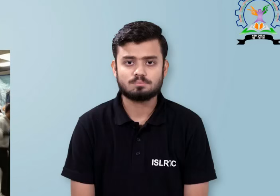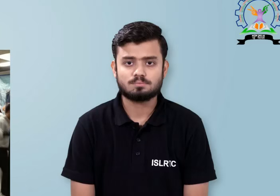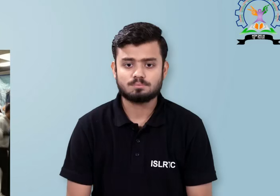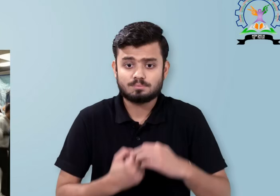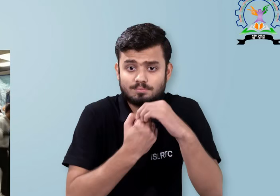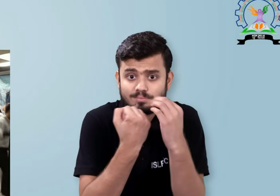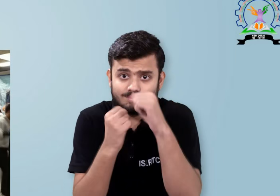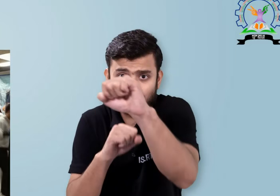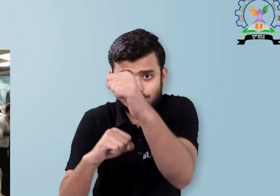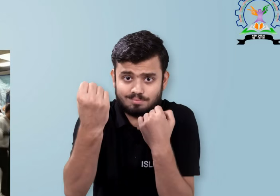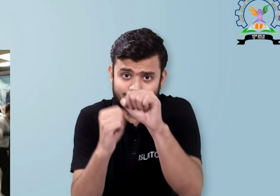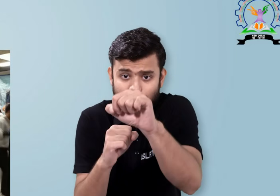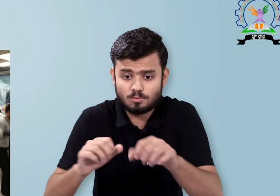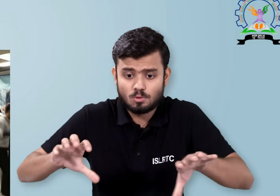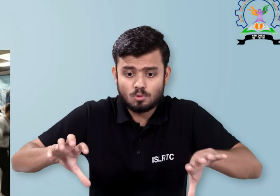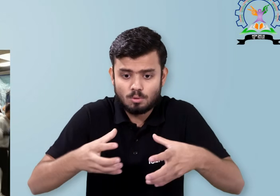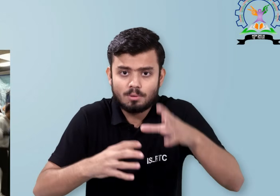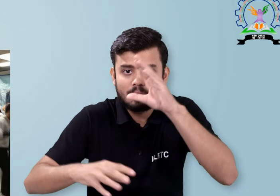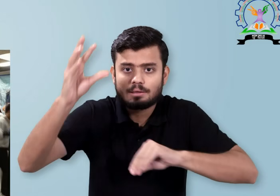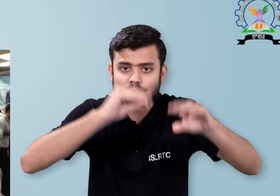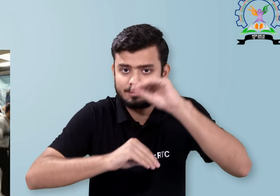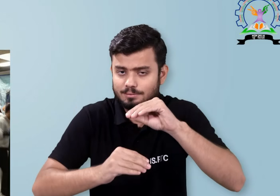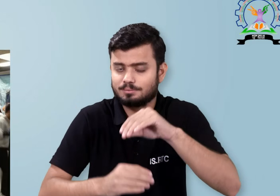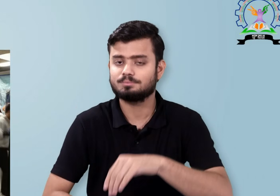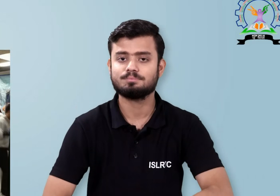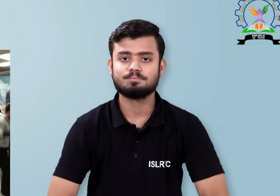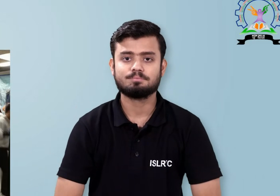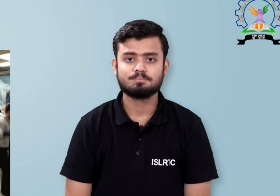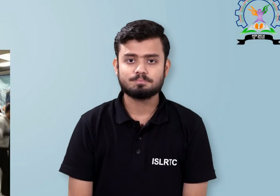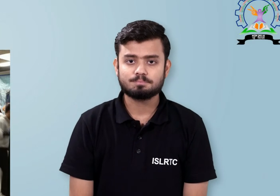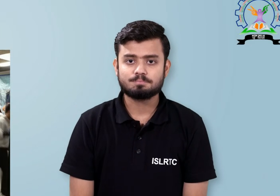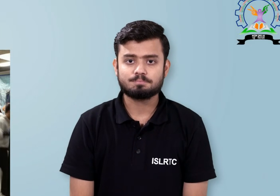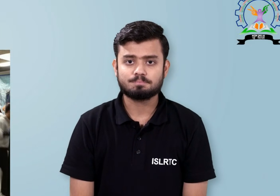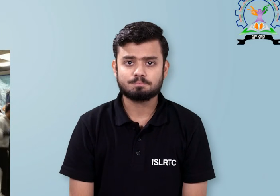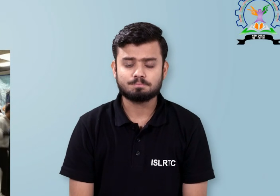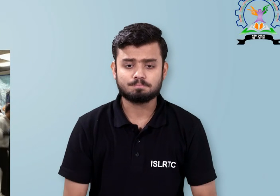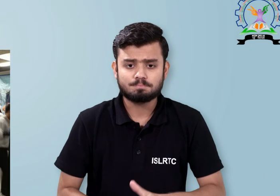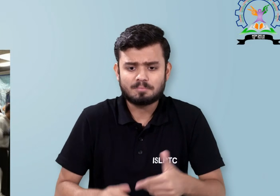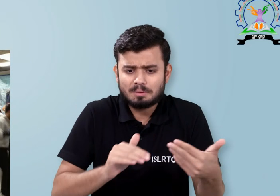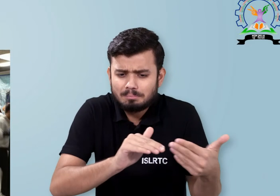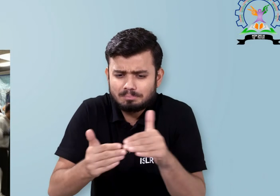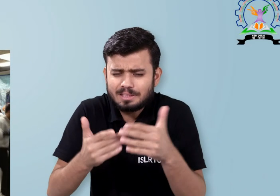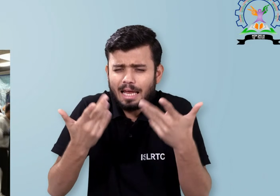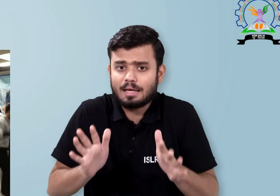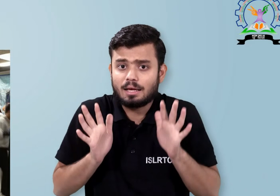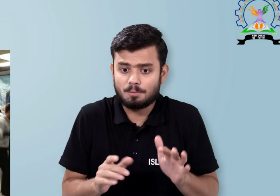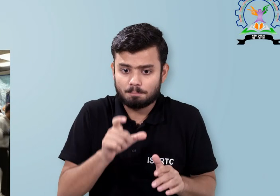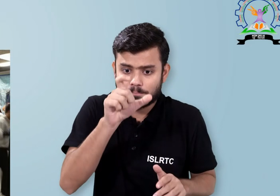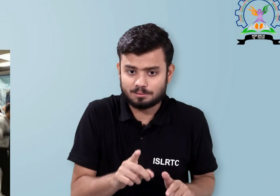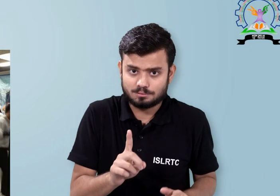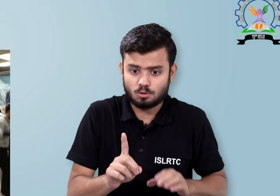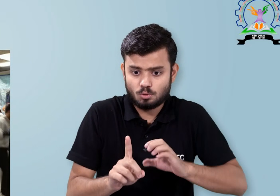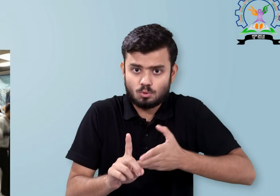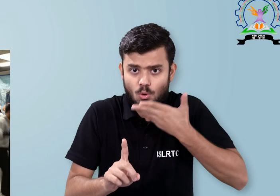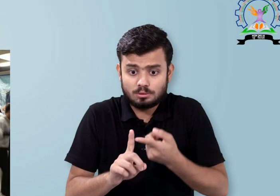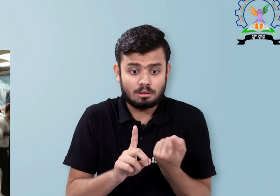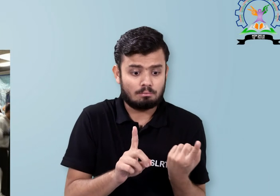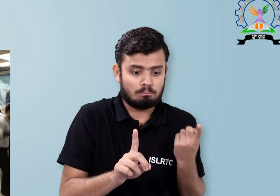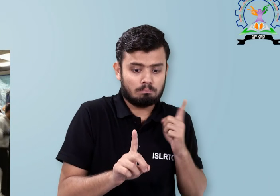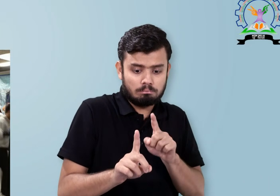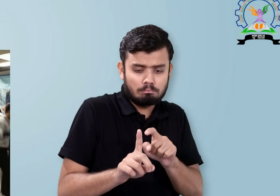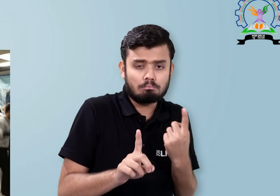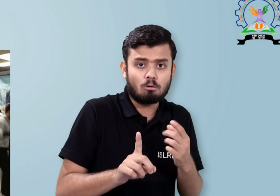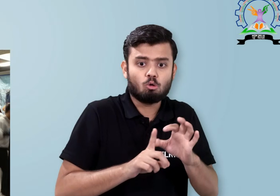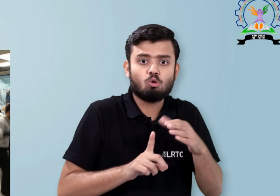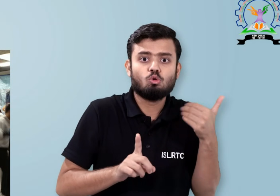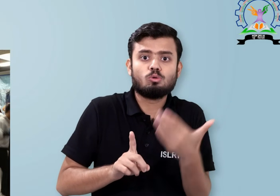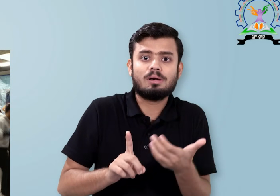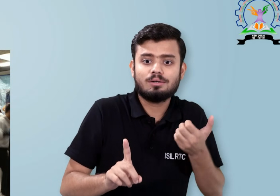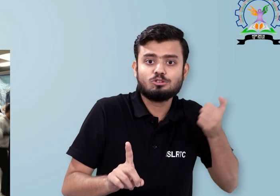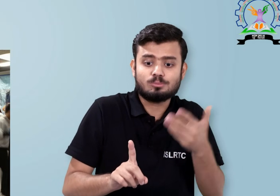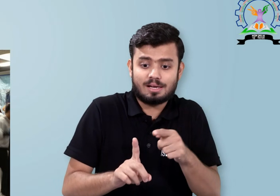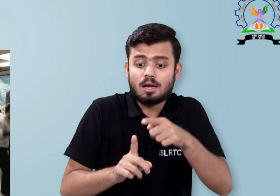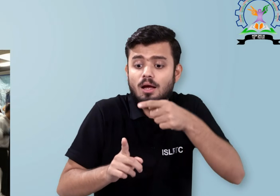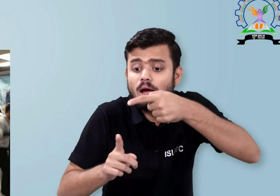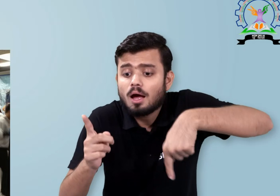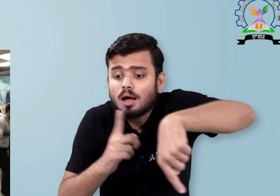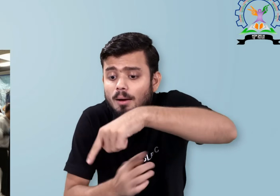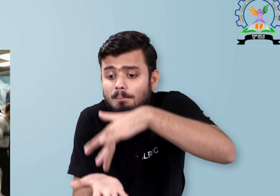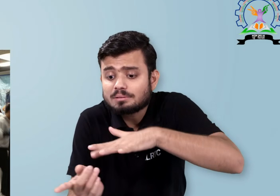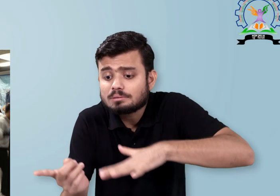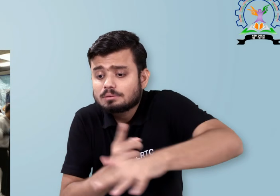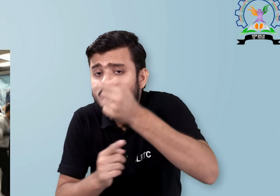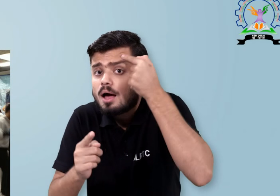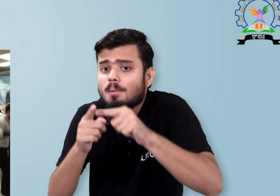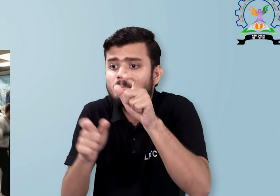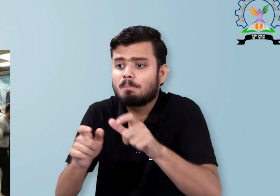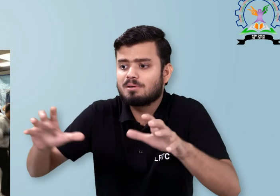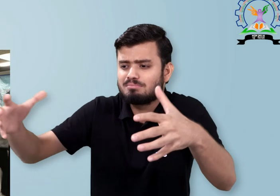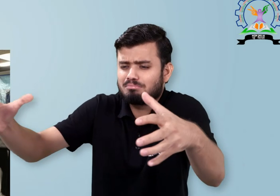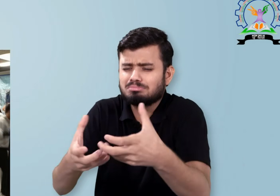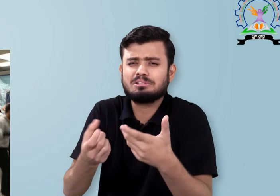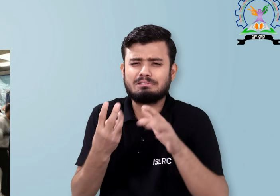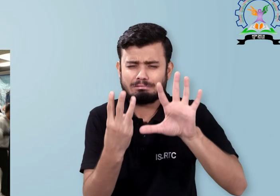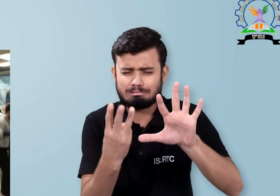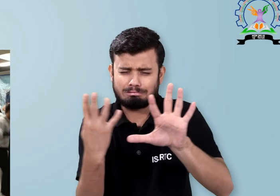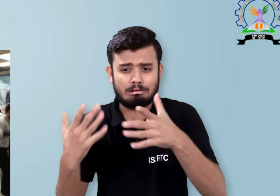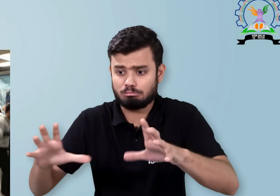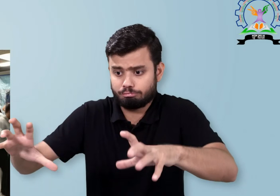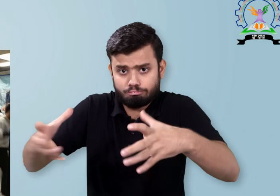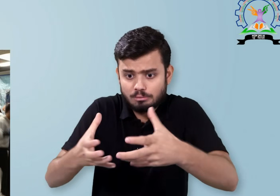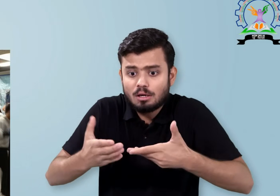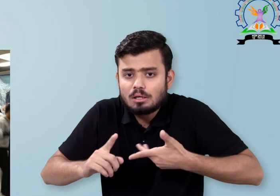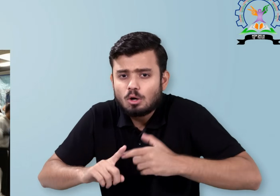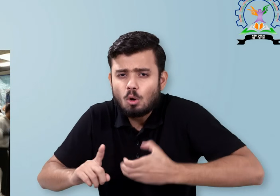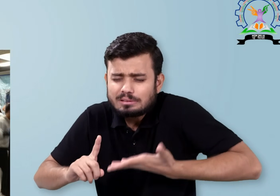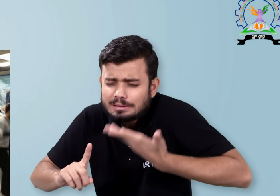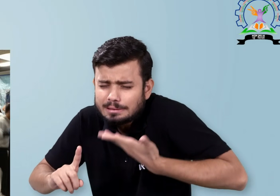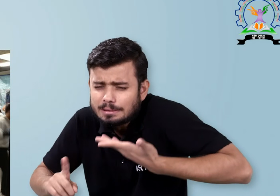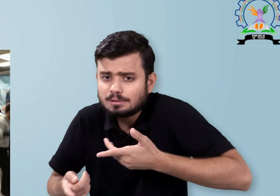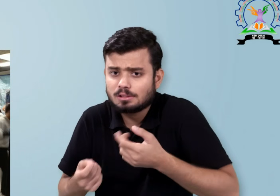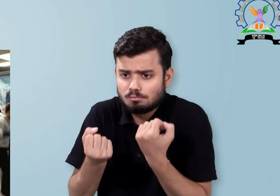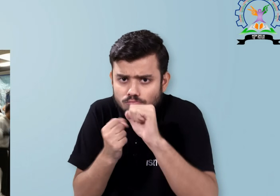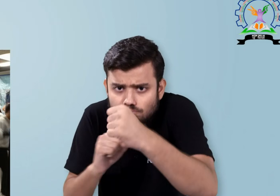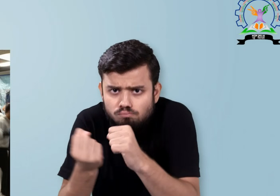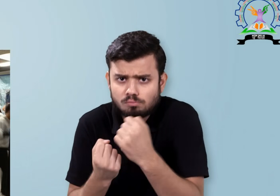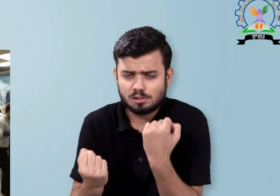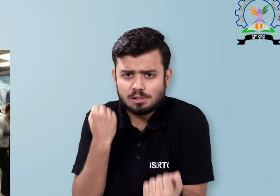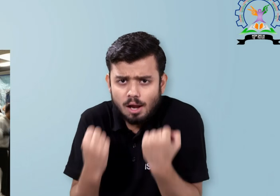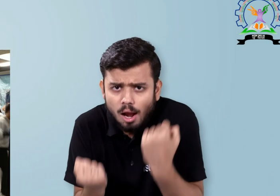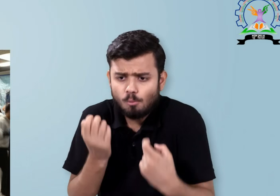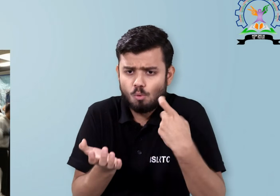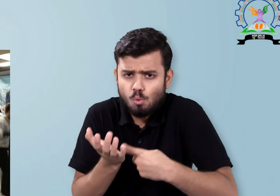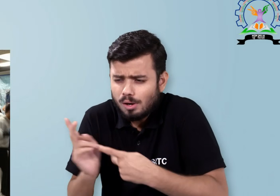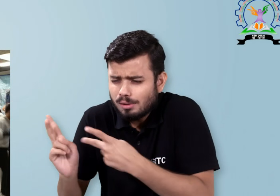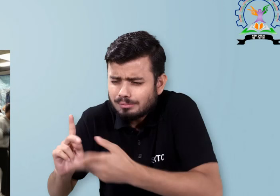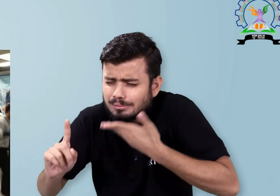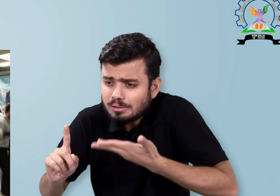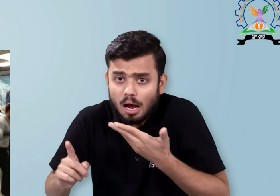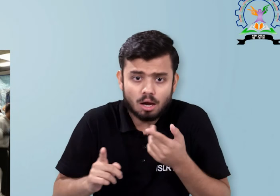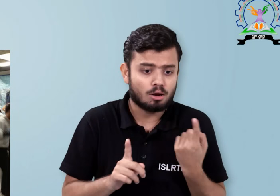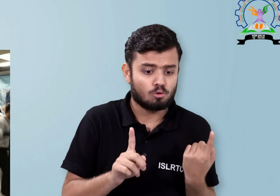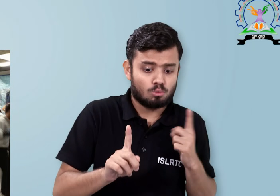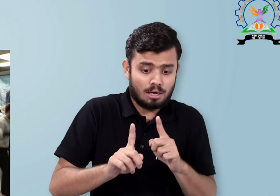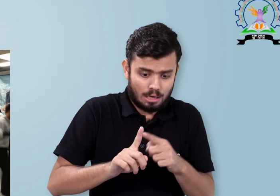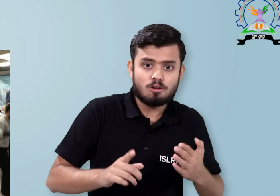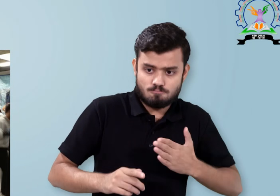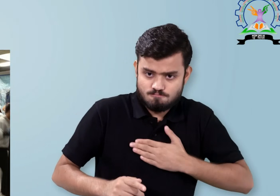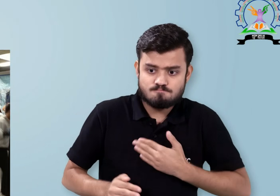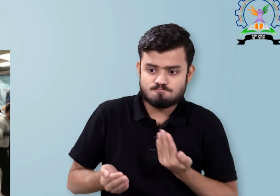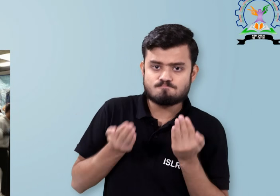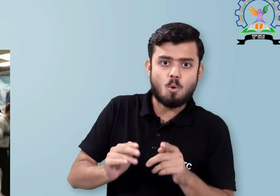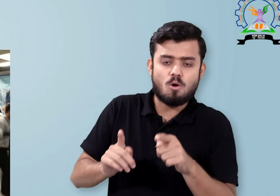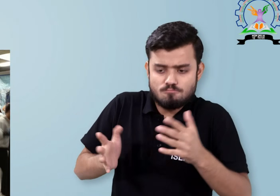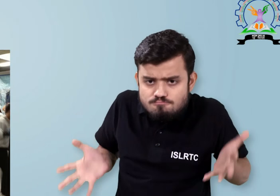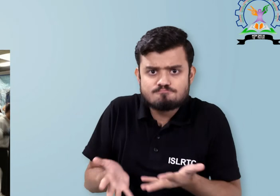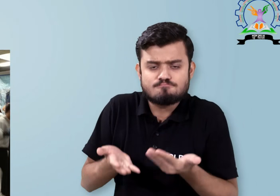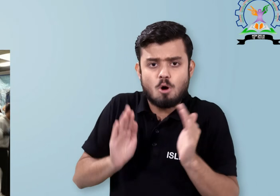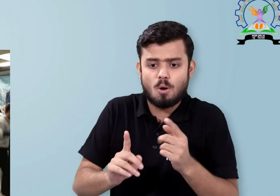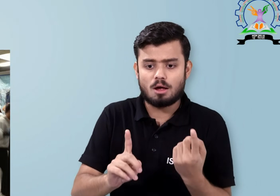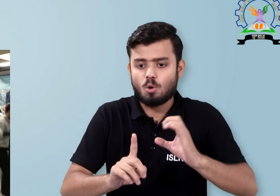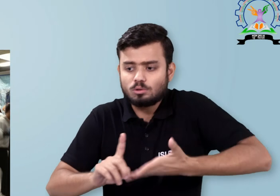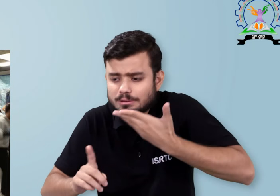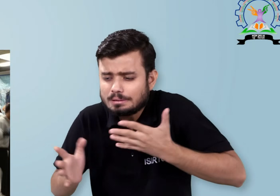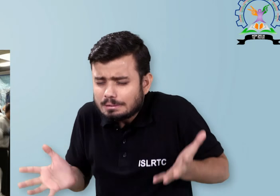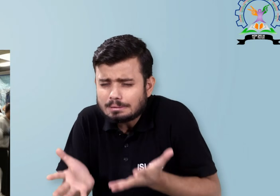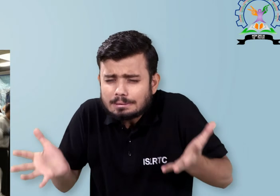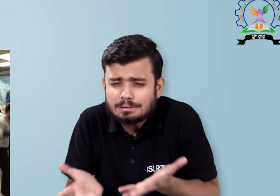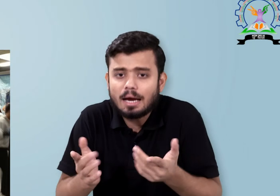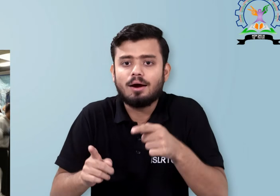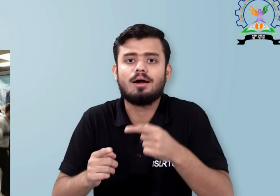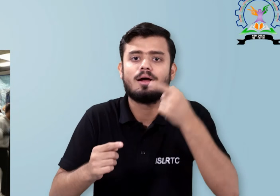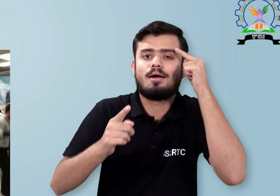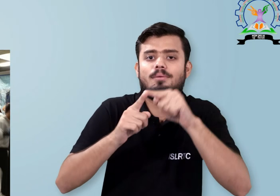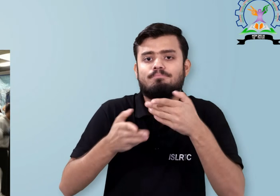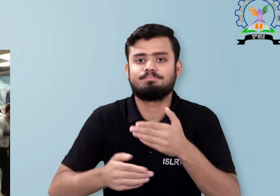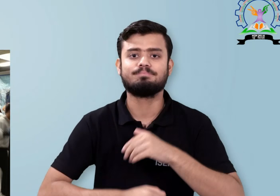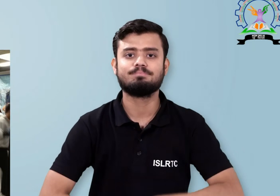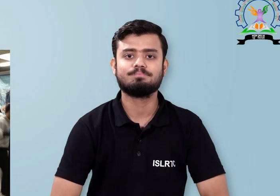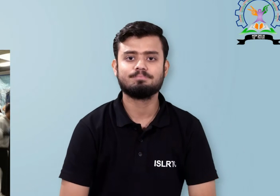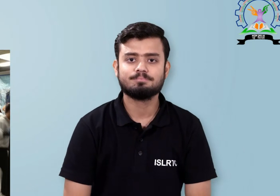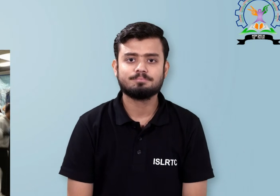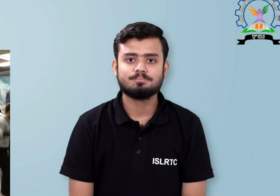Stablemate When two fighters train in the same gym and fight for the same manager or promoter, they are oftentimes called stablemates.